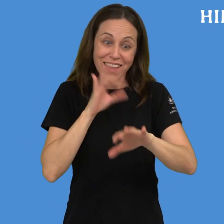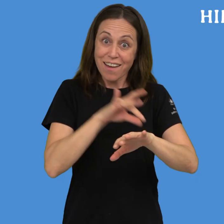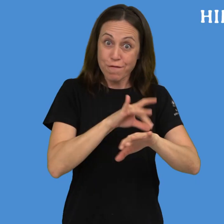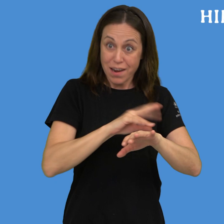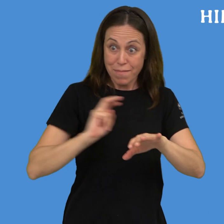enfermo